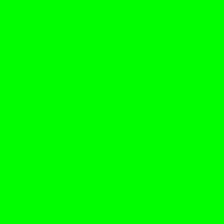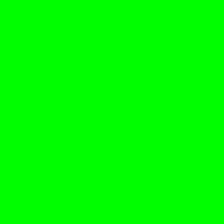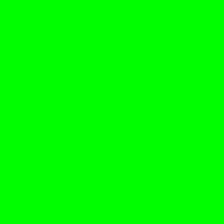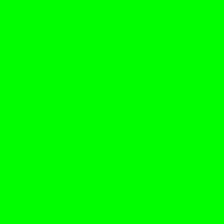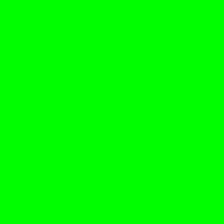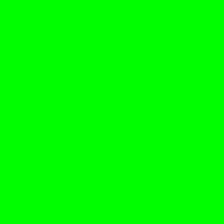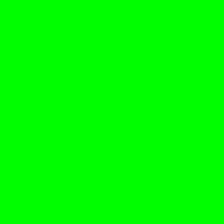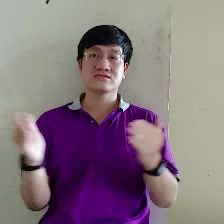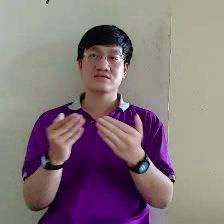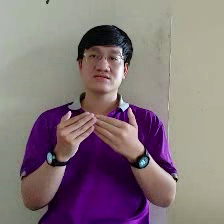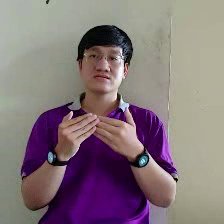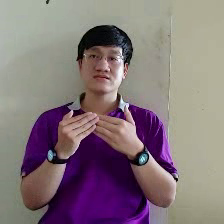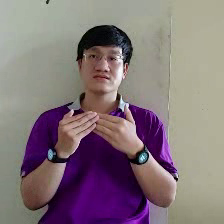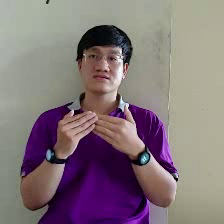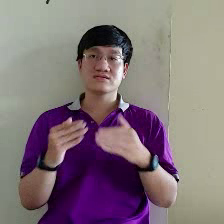Bế mạc